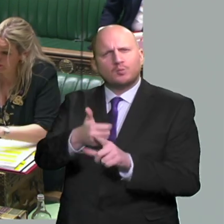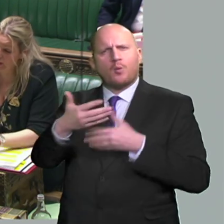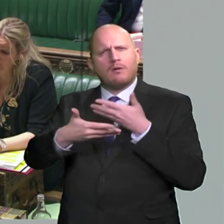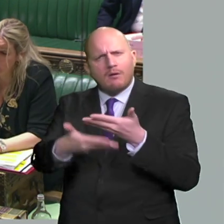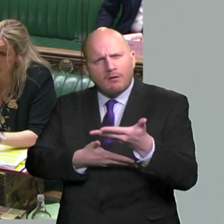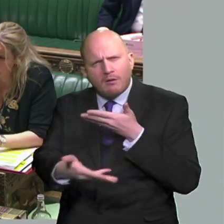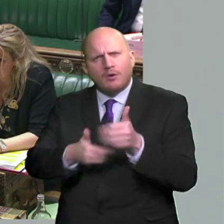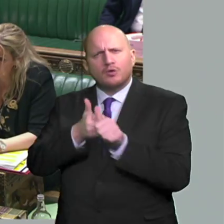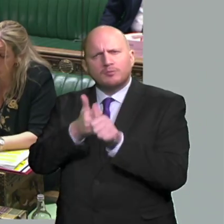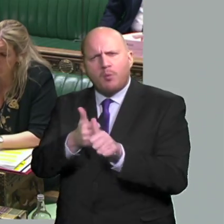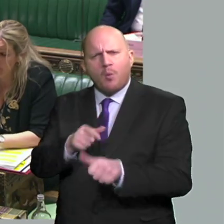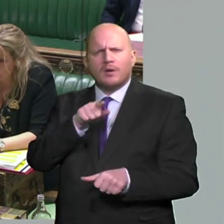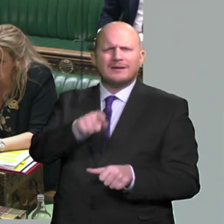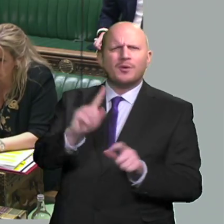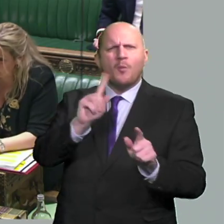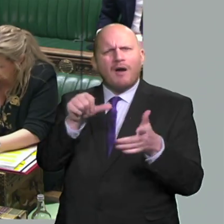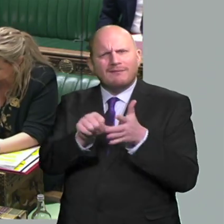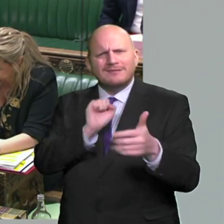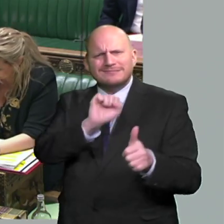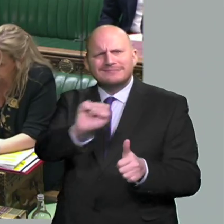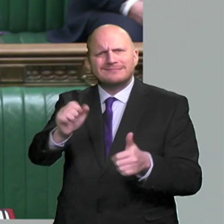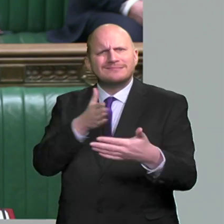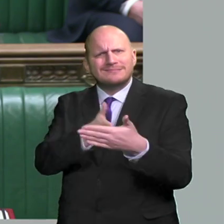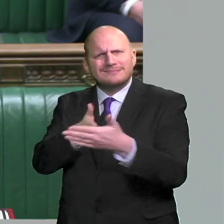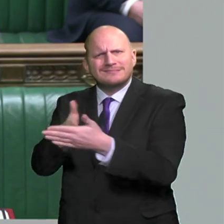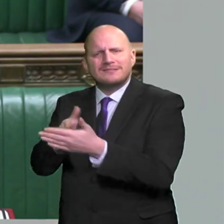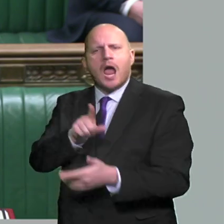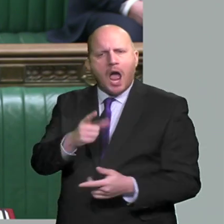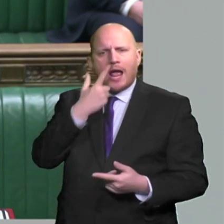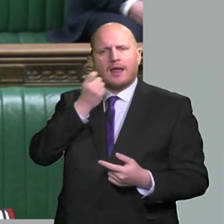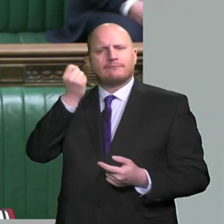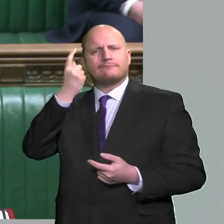No one should be left behind because of their postcode or their background.